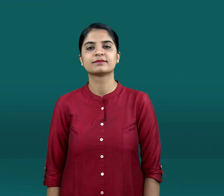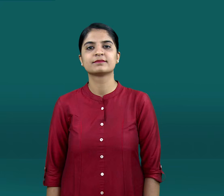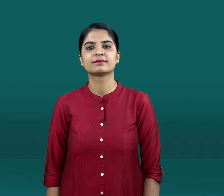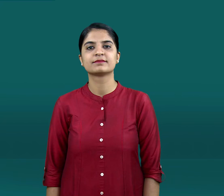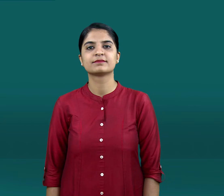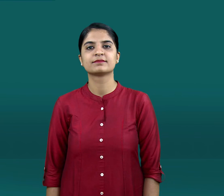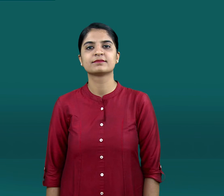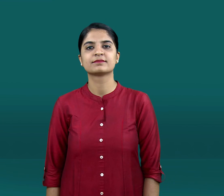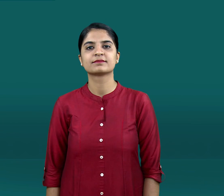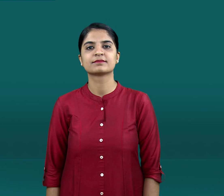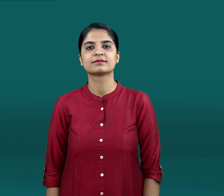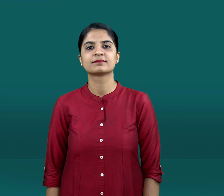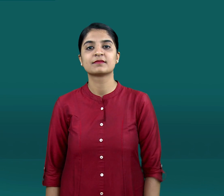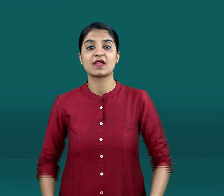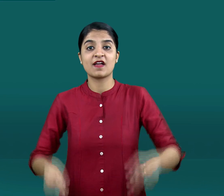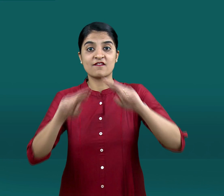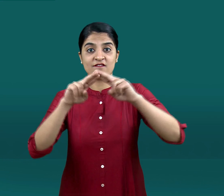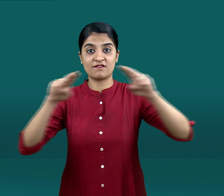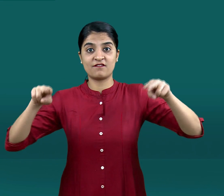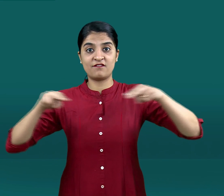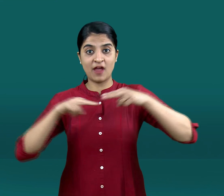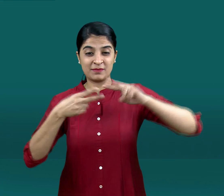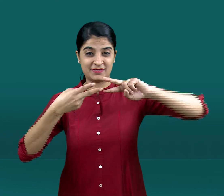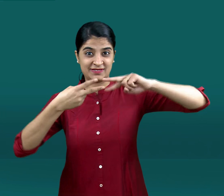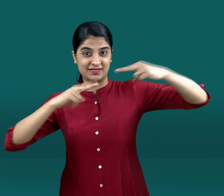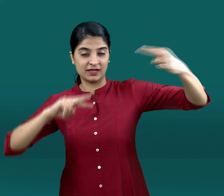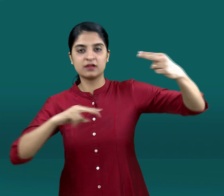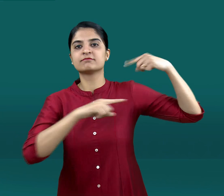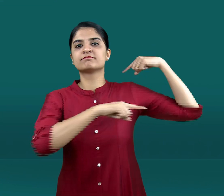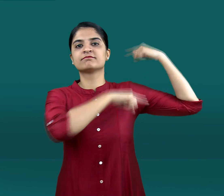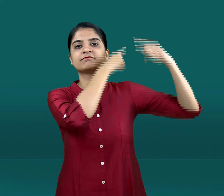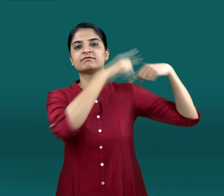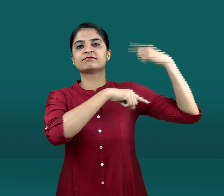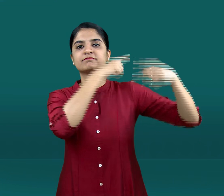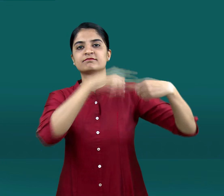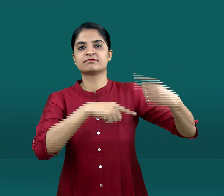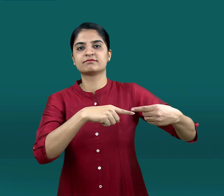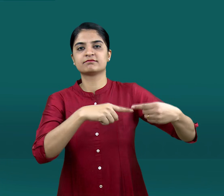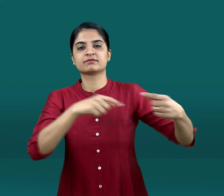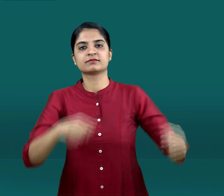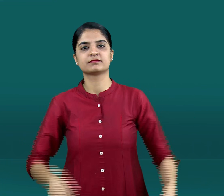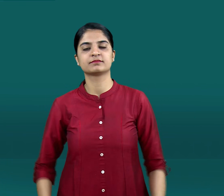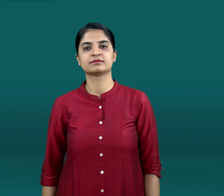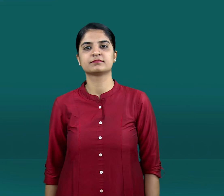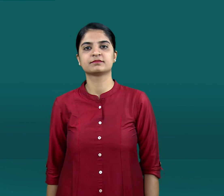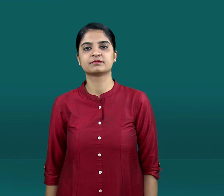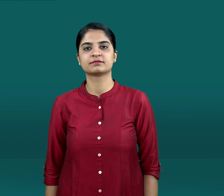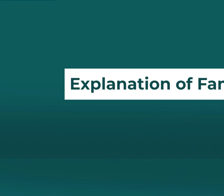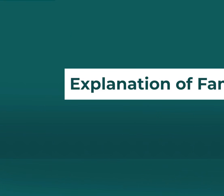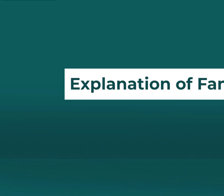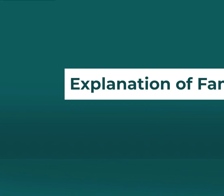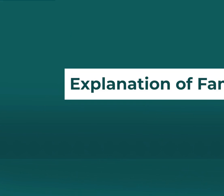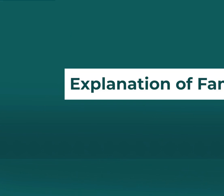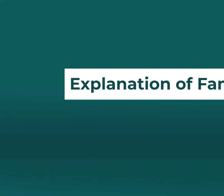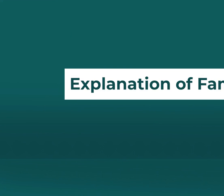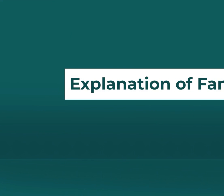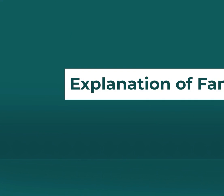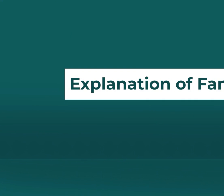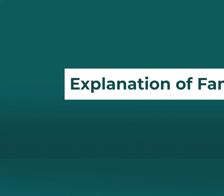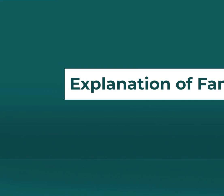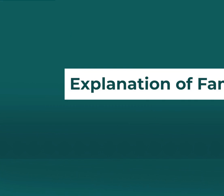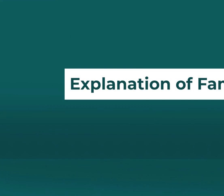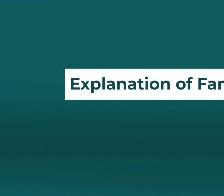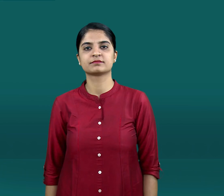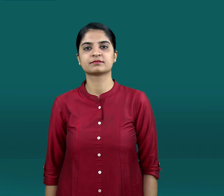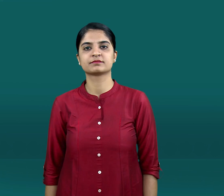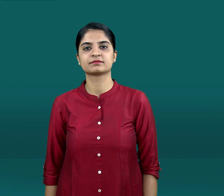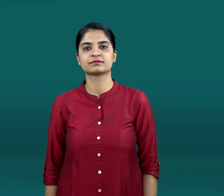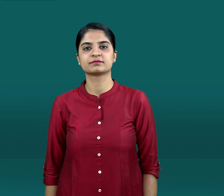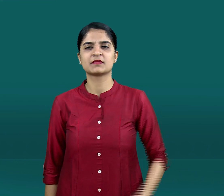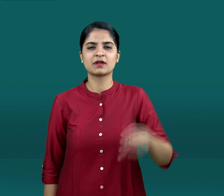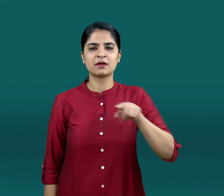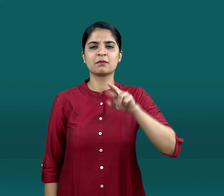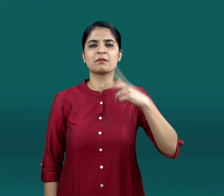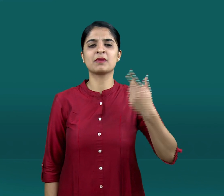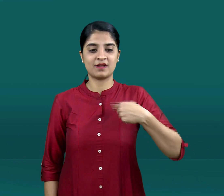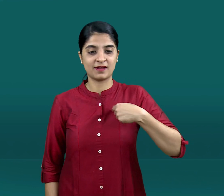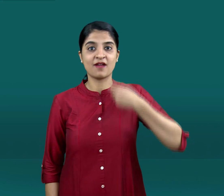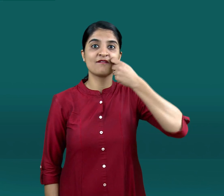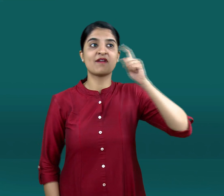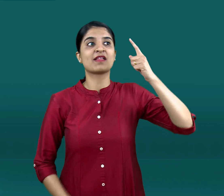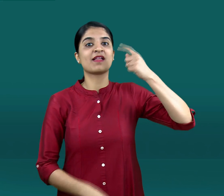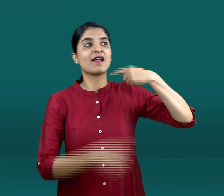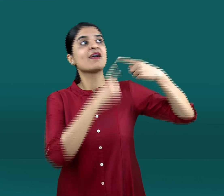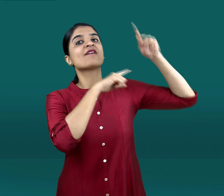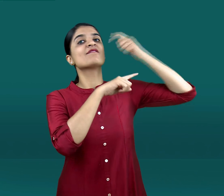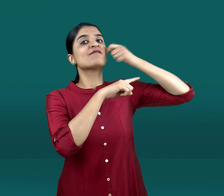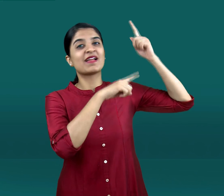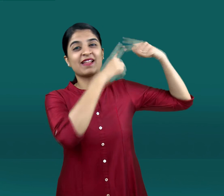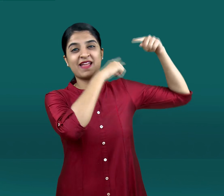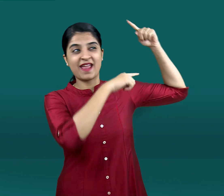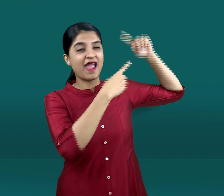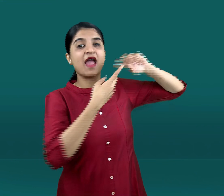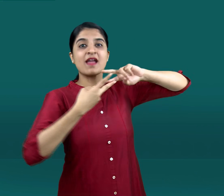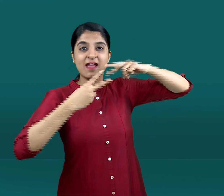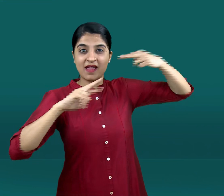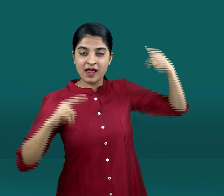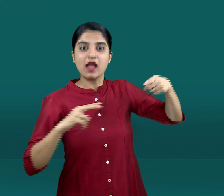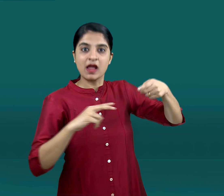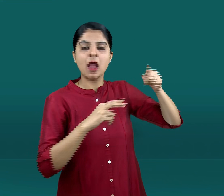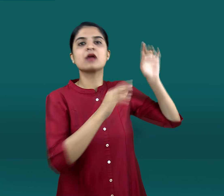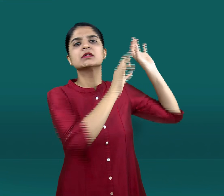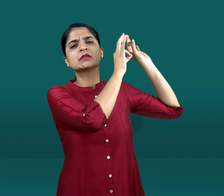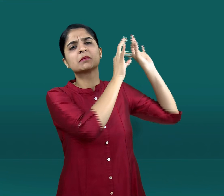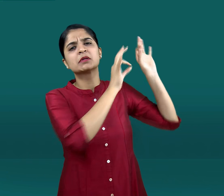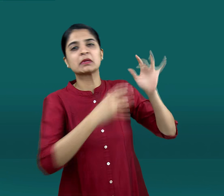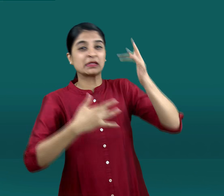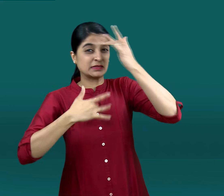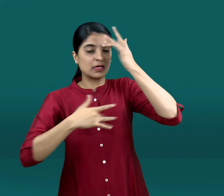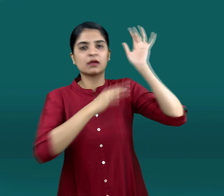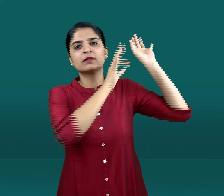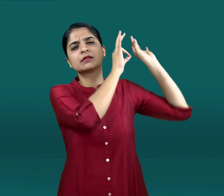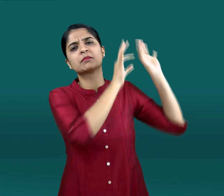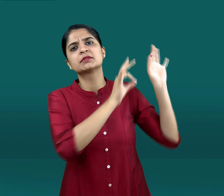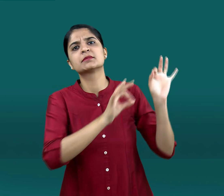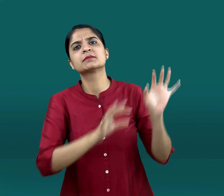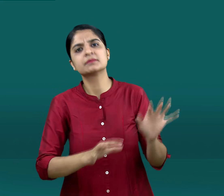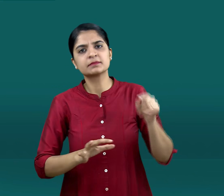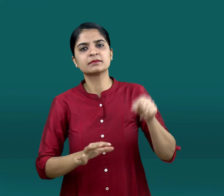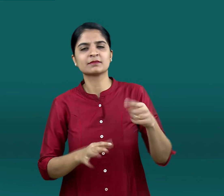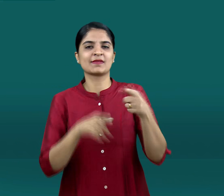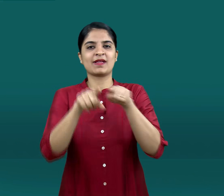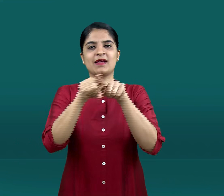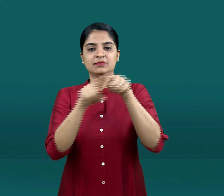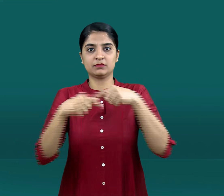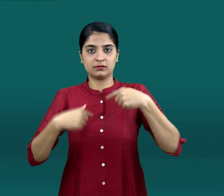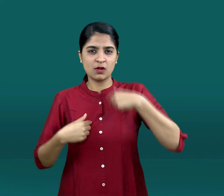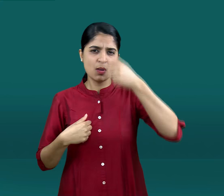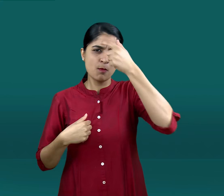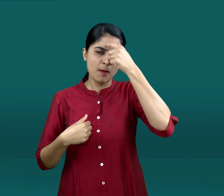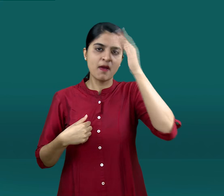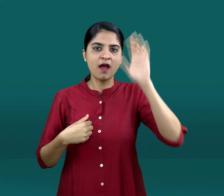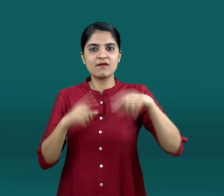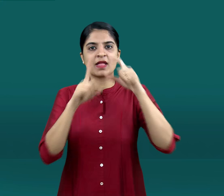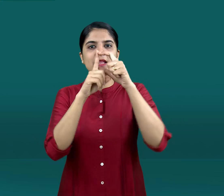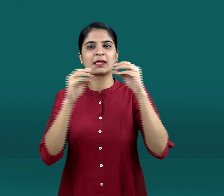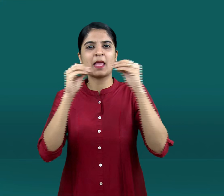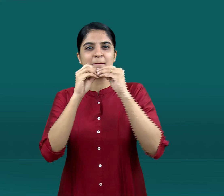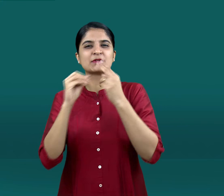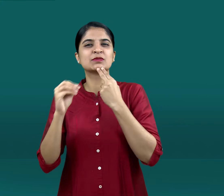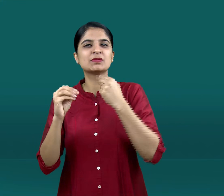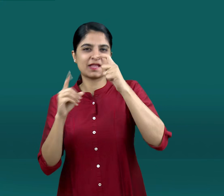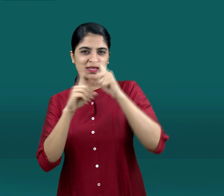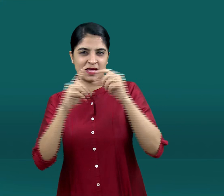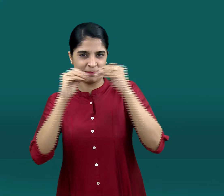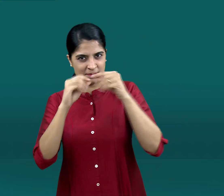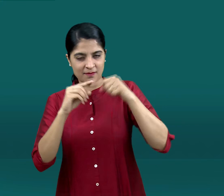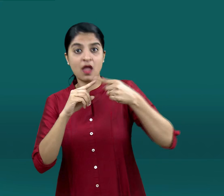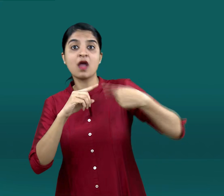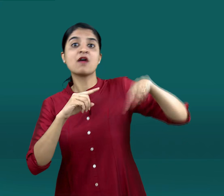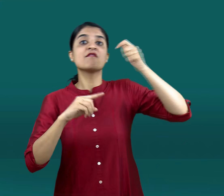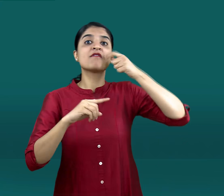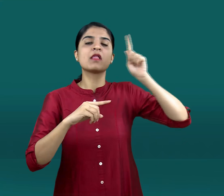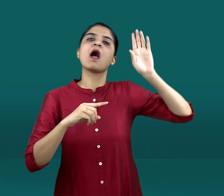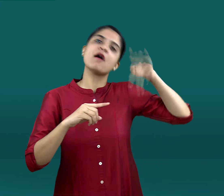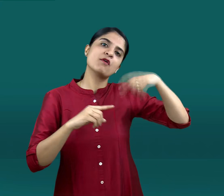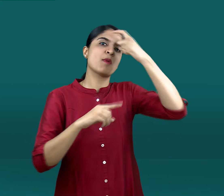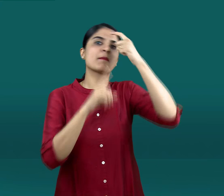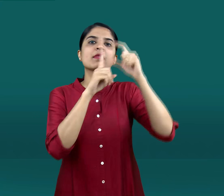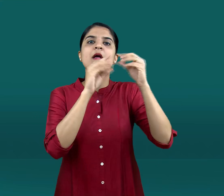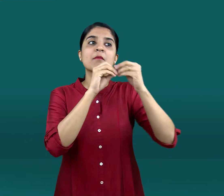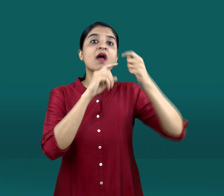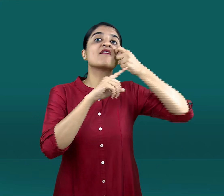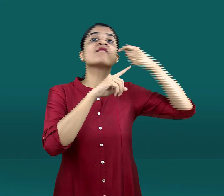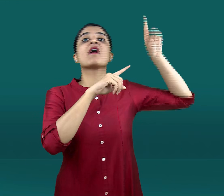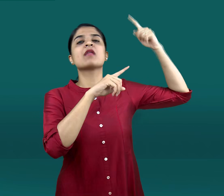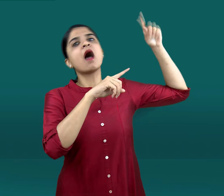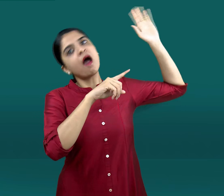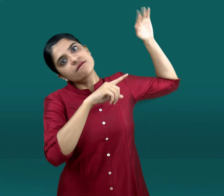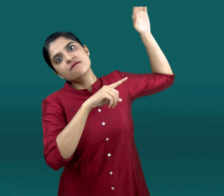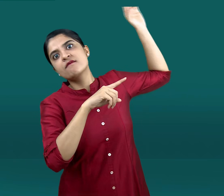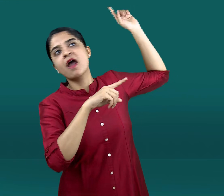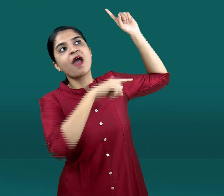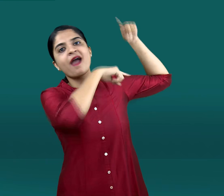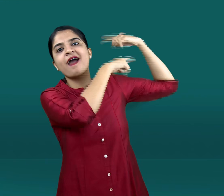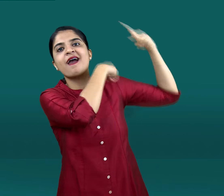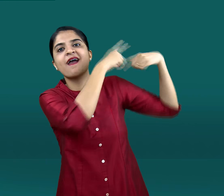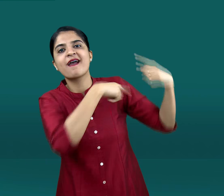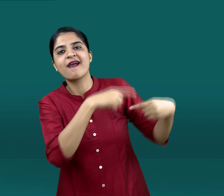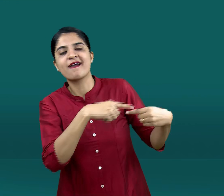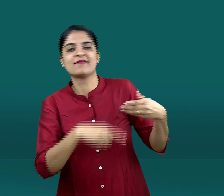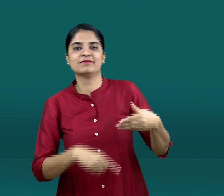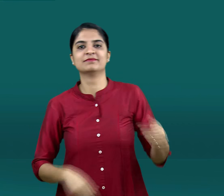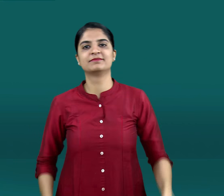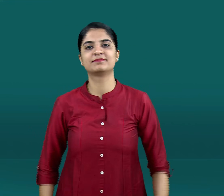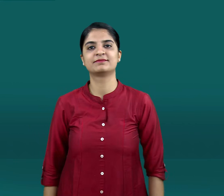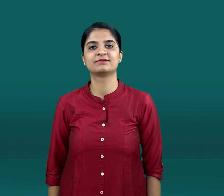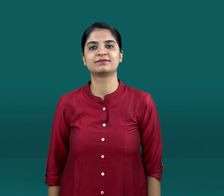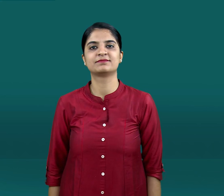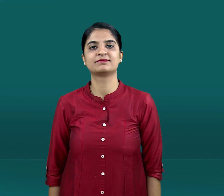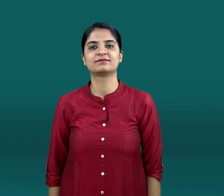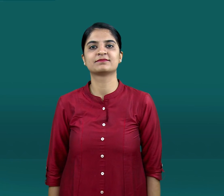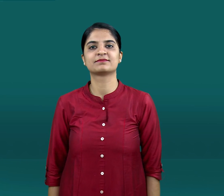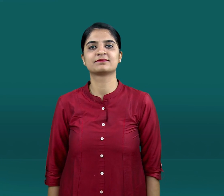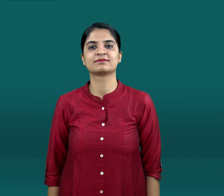Family history